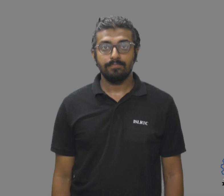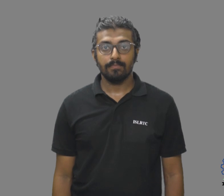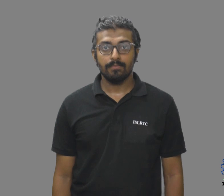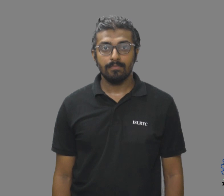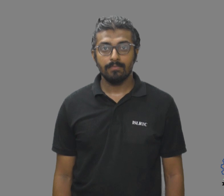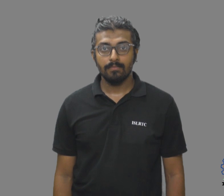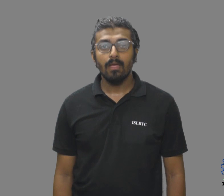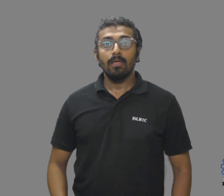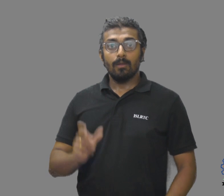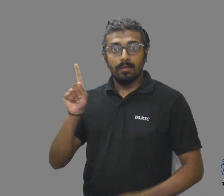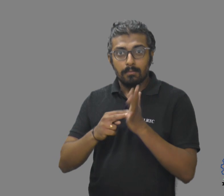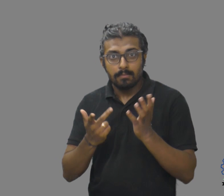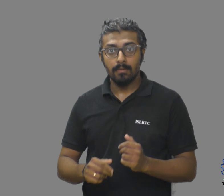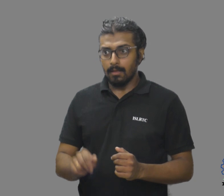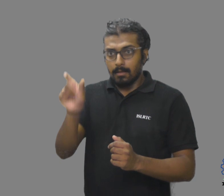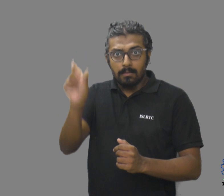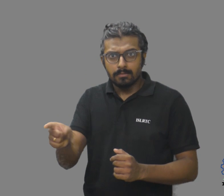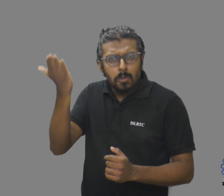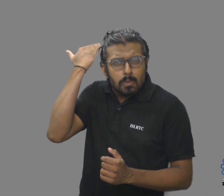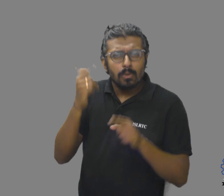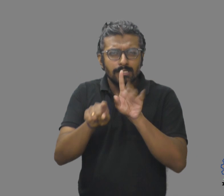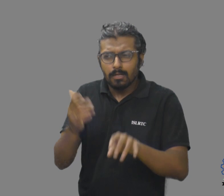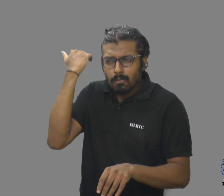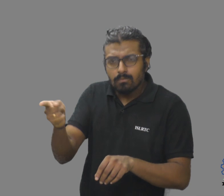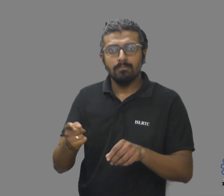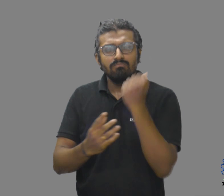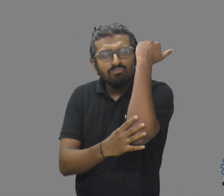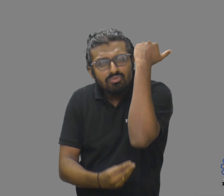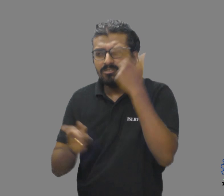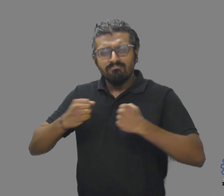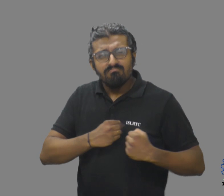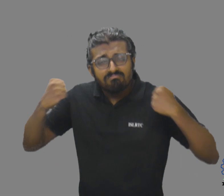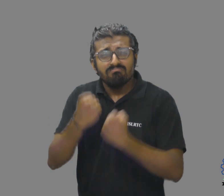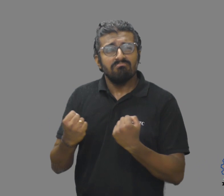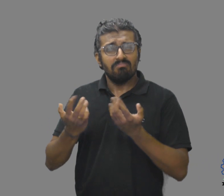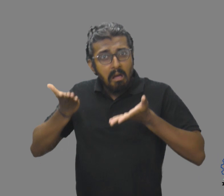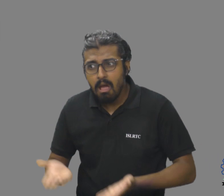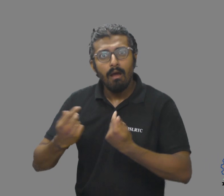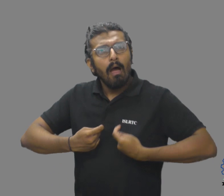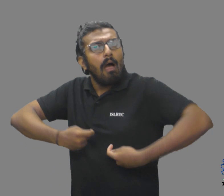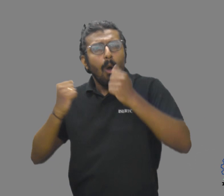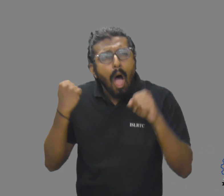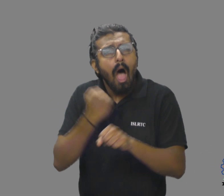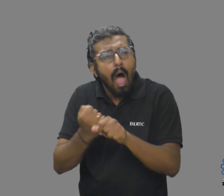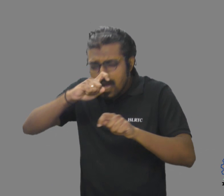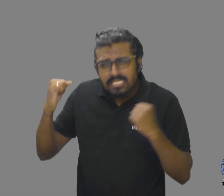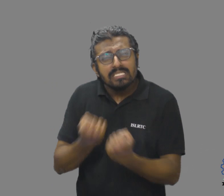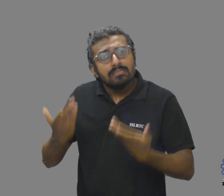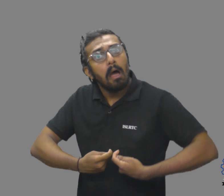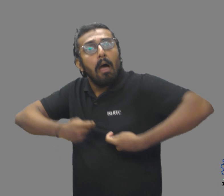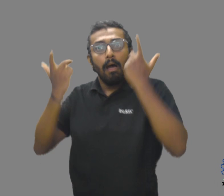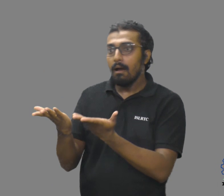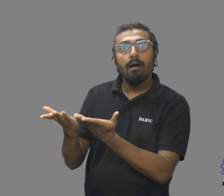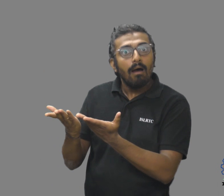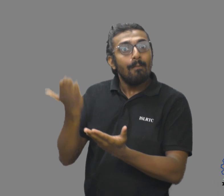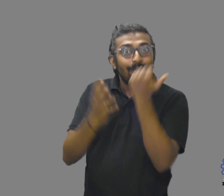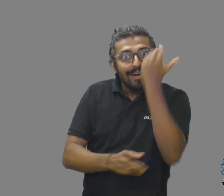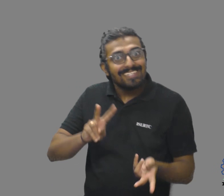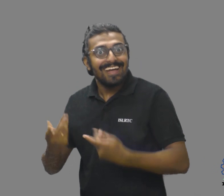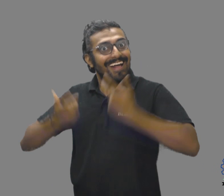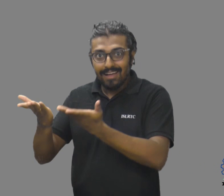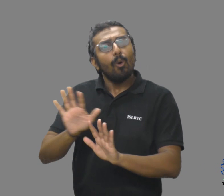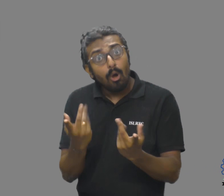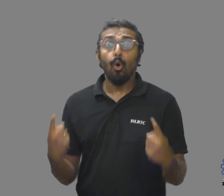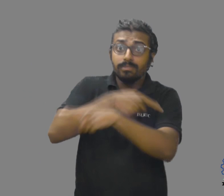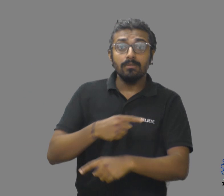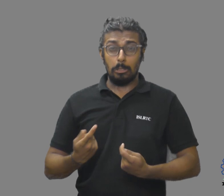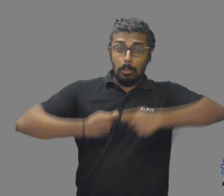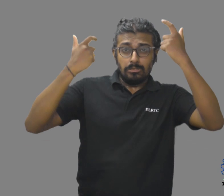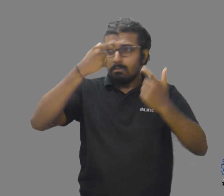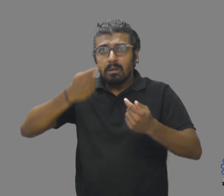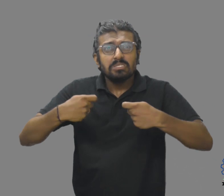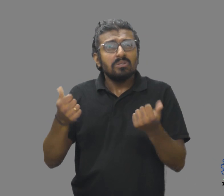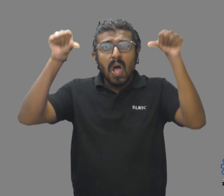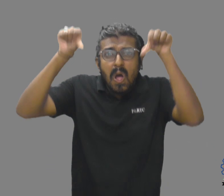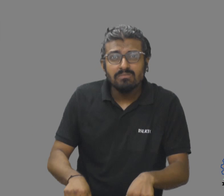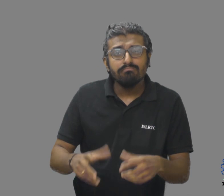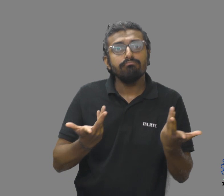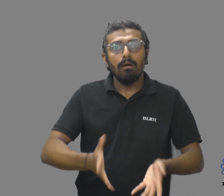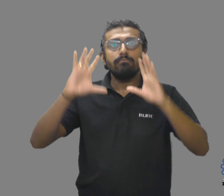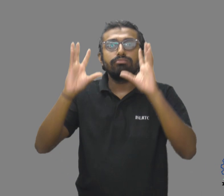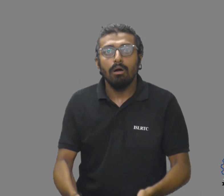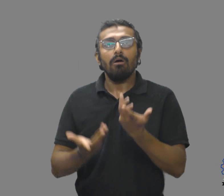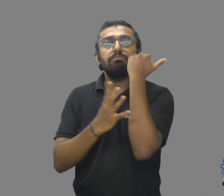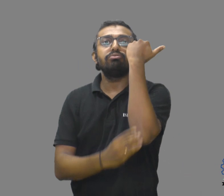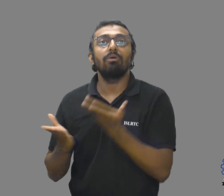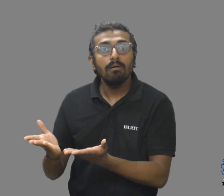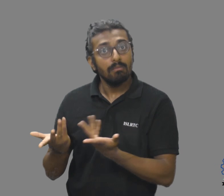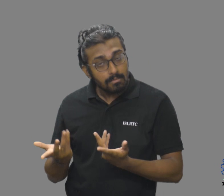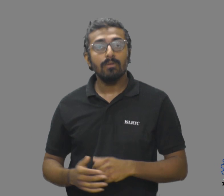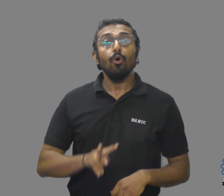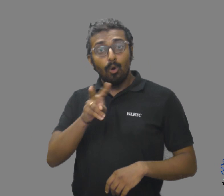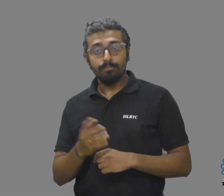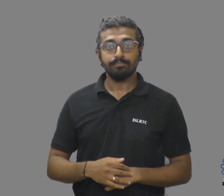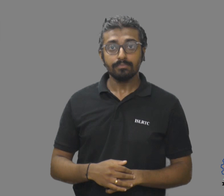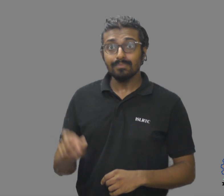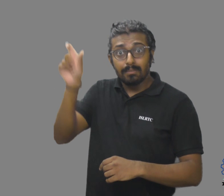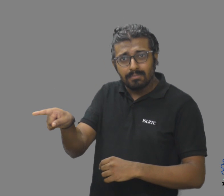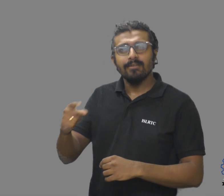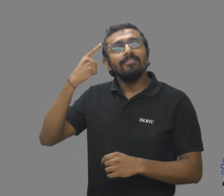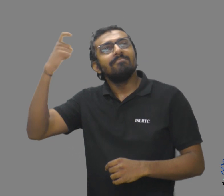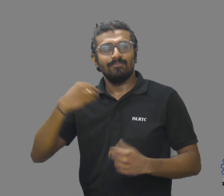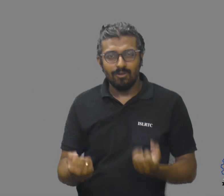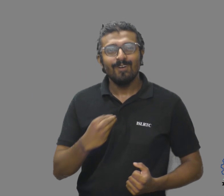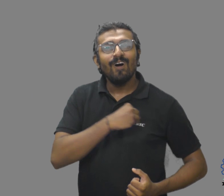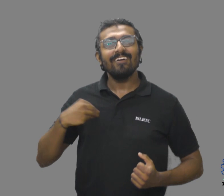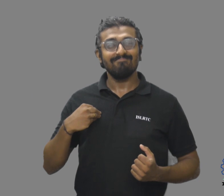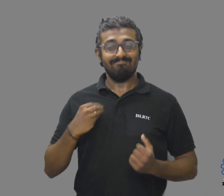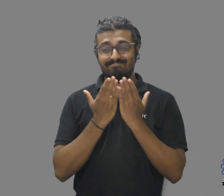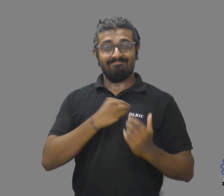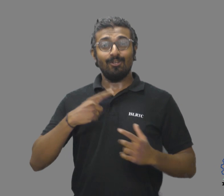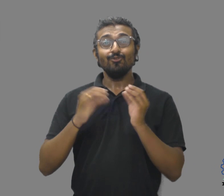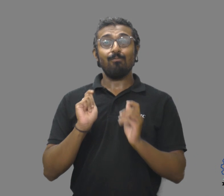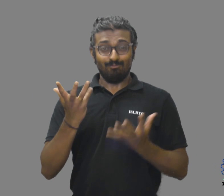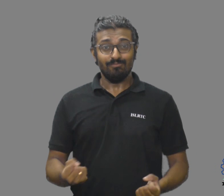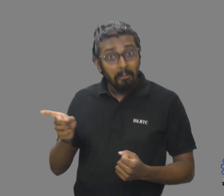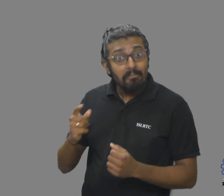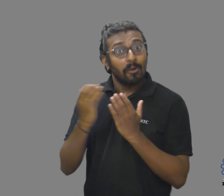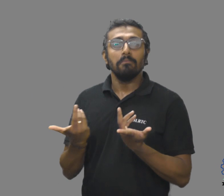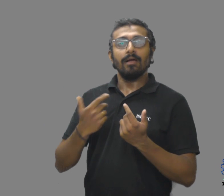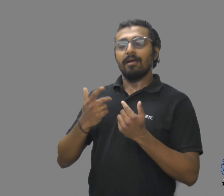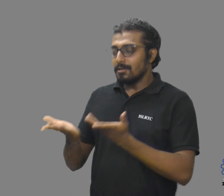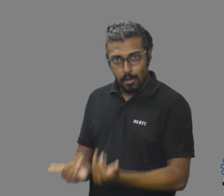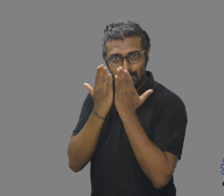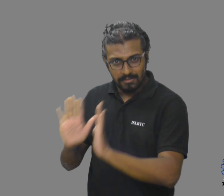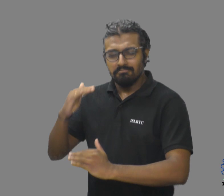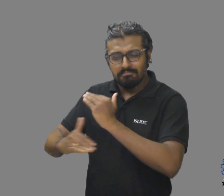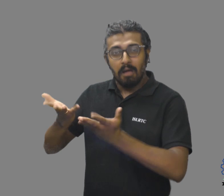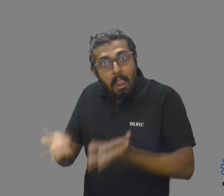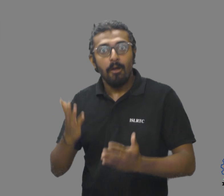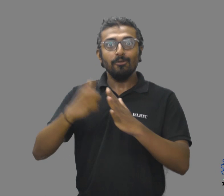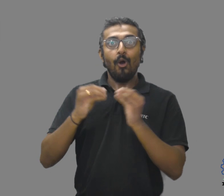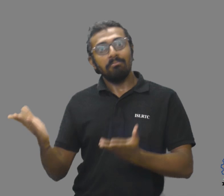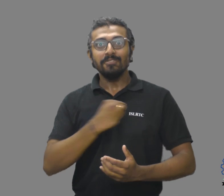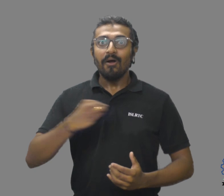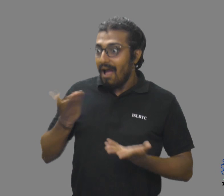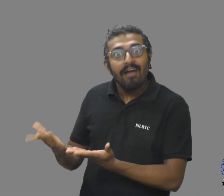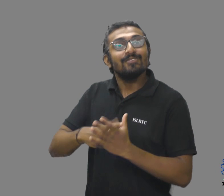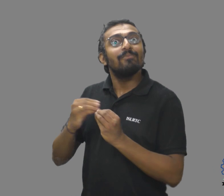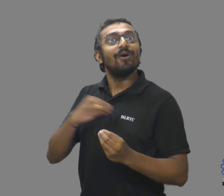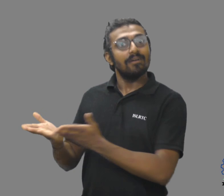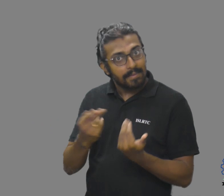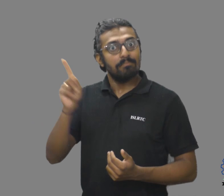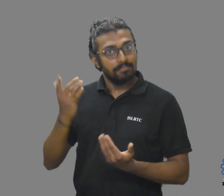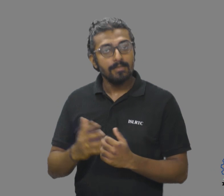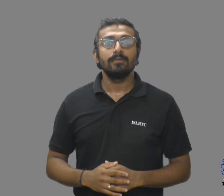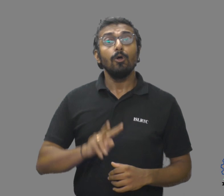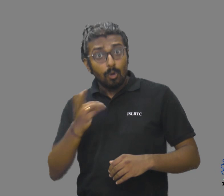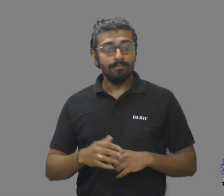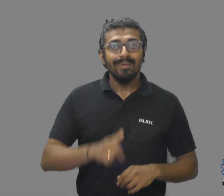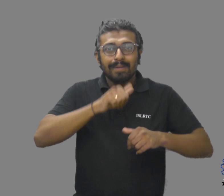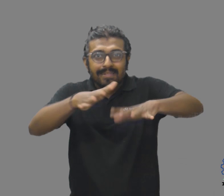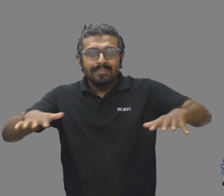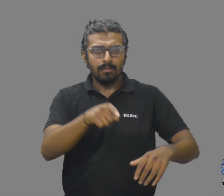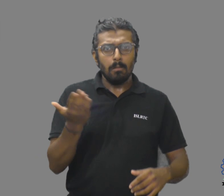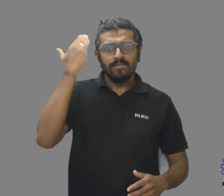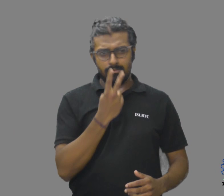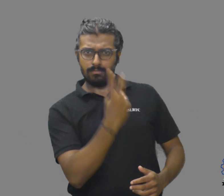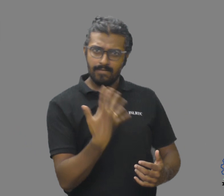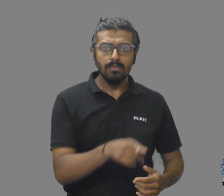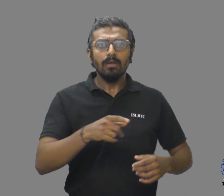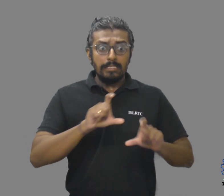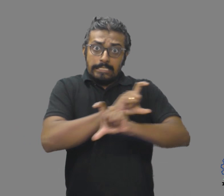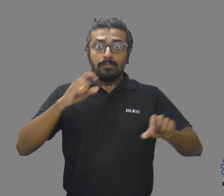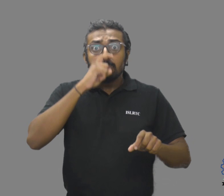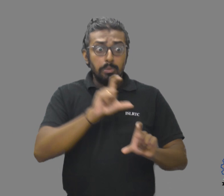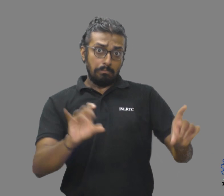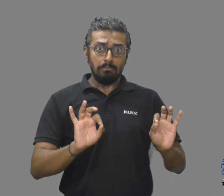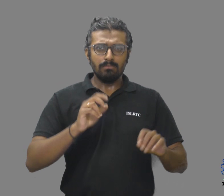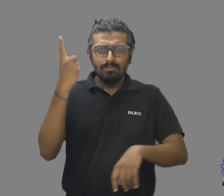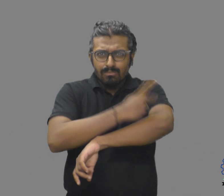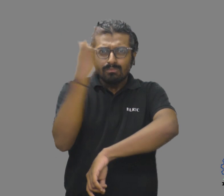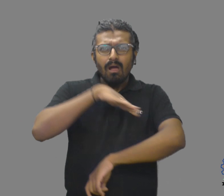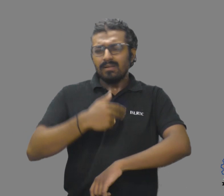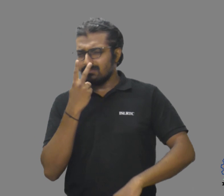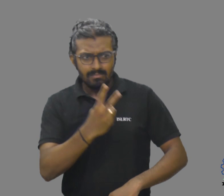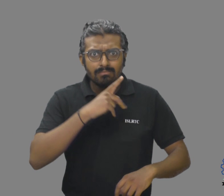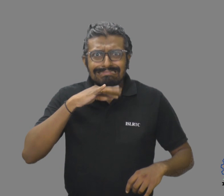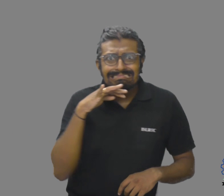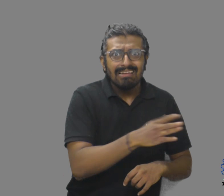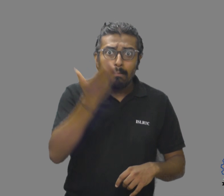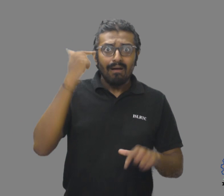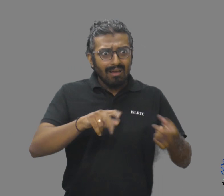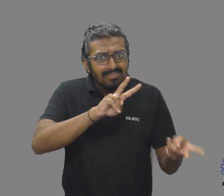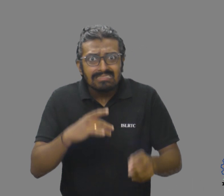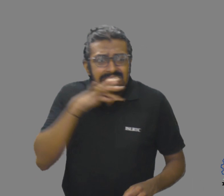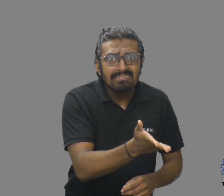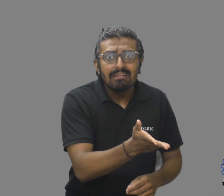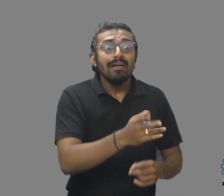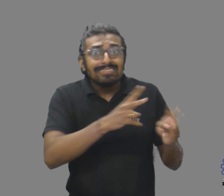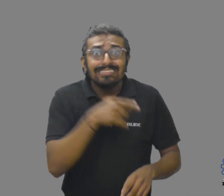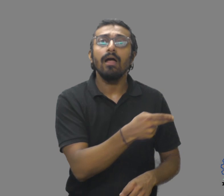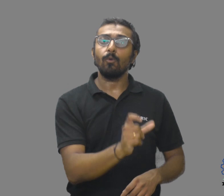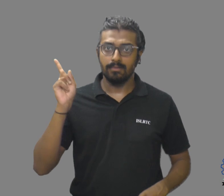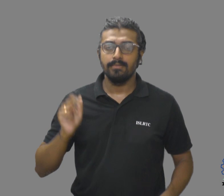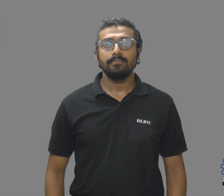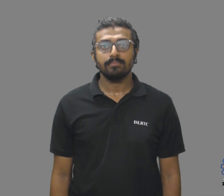Become